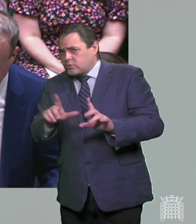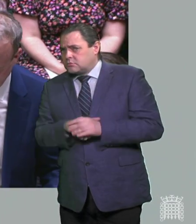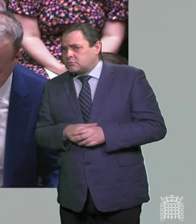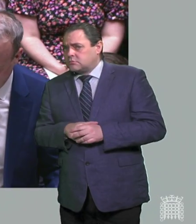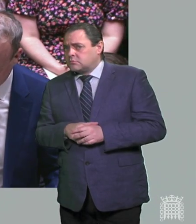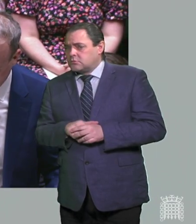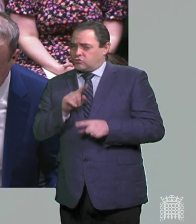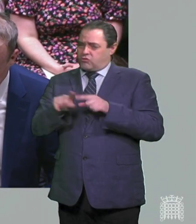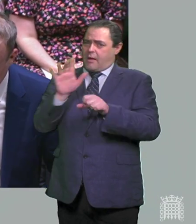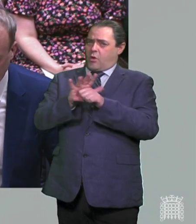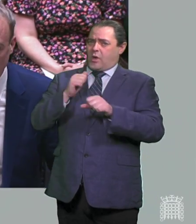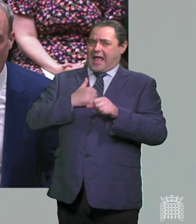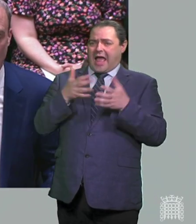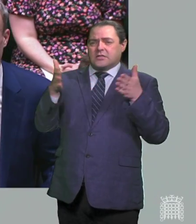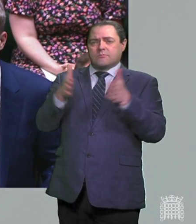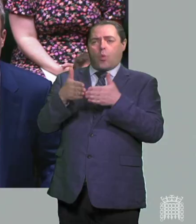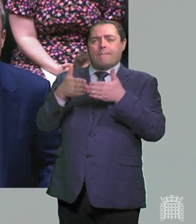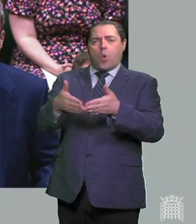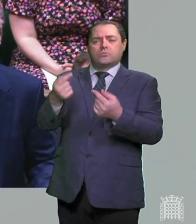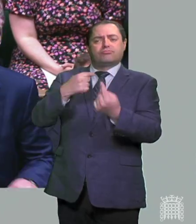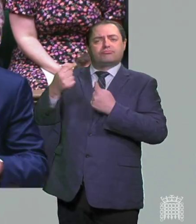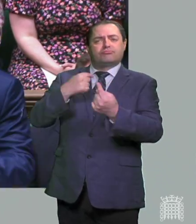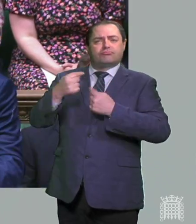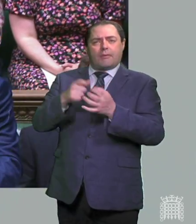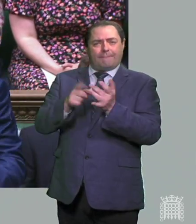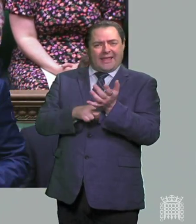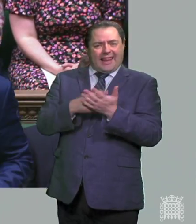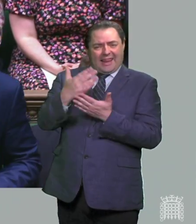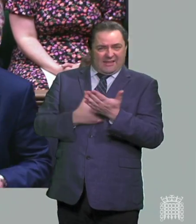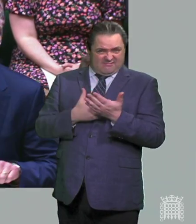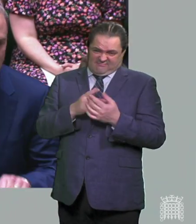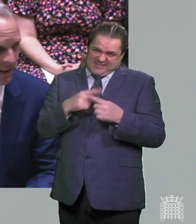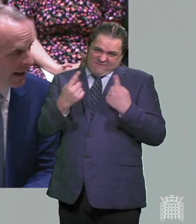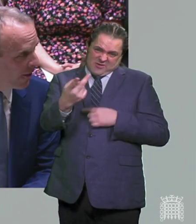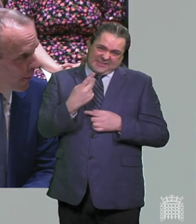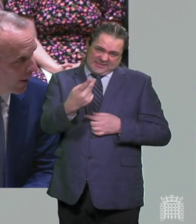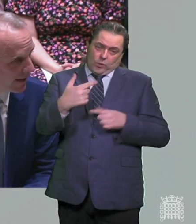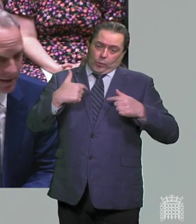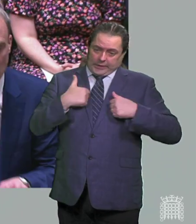They tried to block our small boats Bill. That is the difference between them and us.